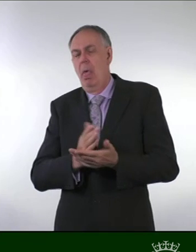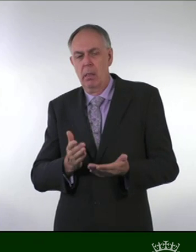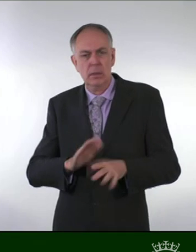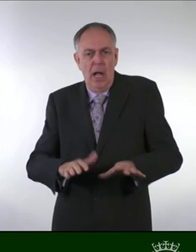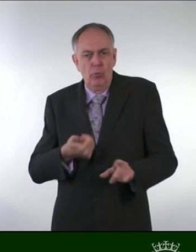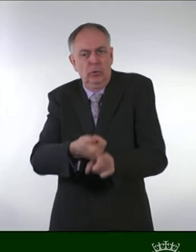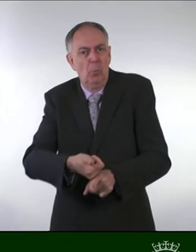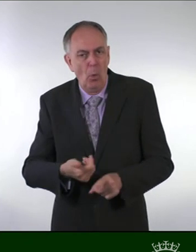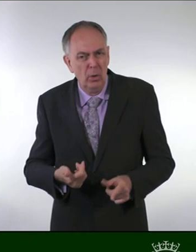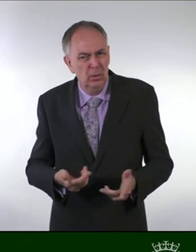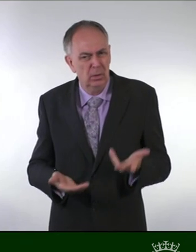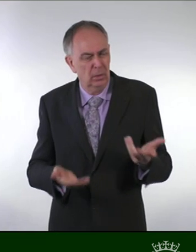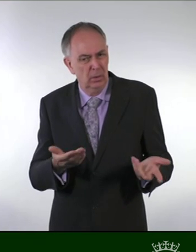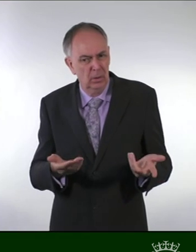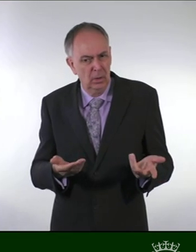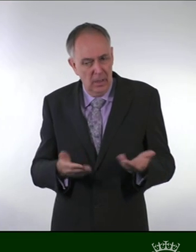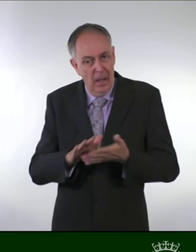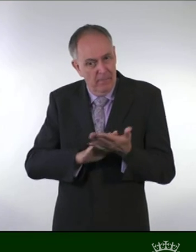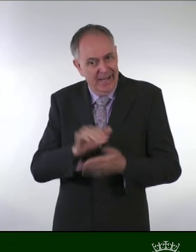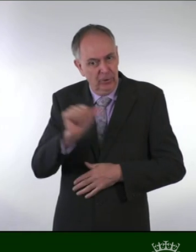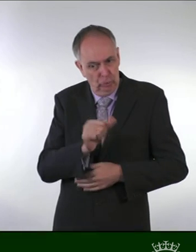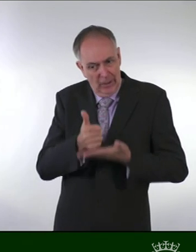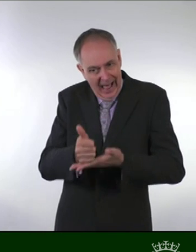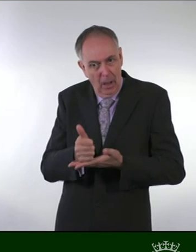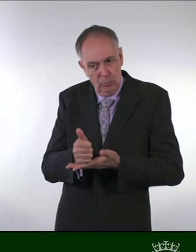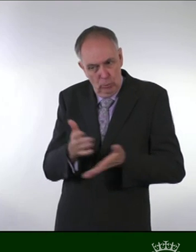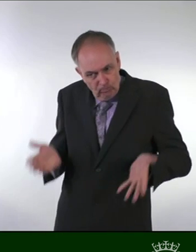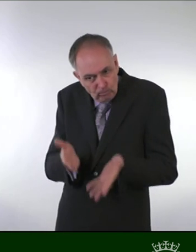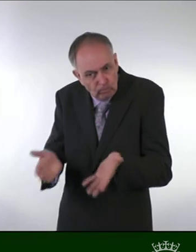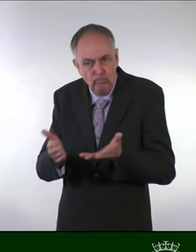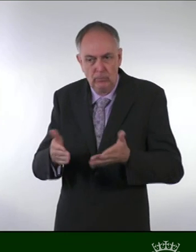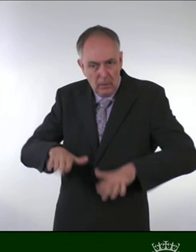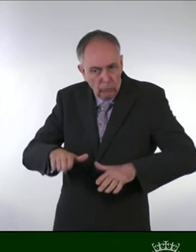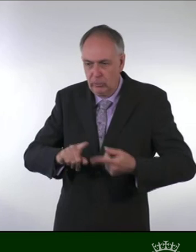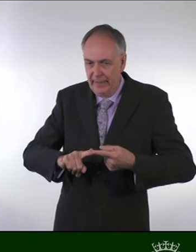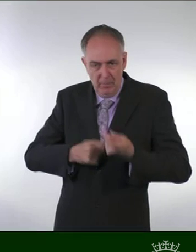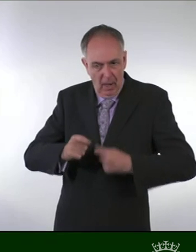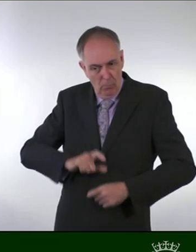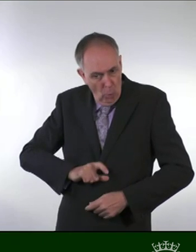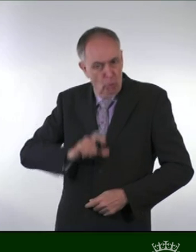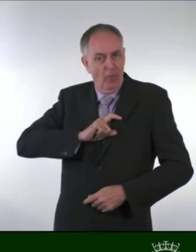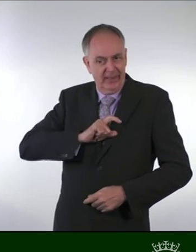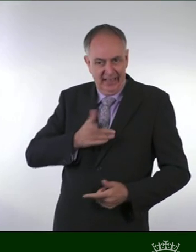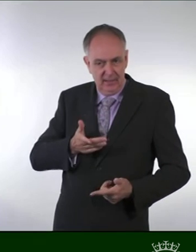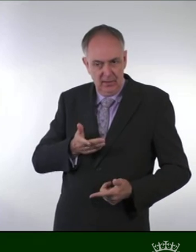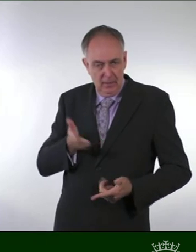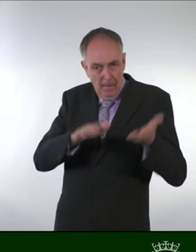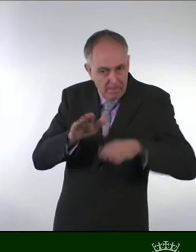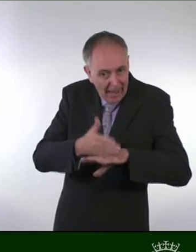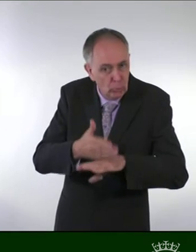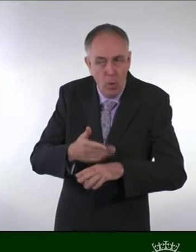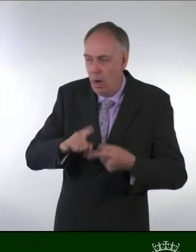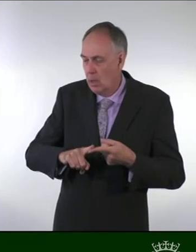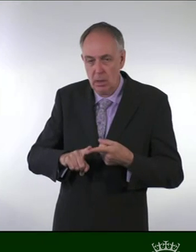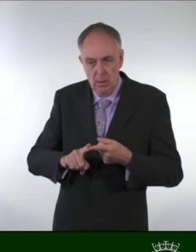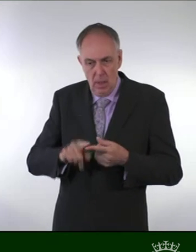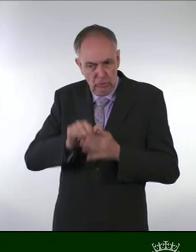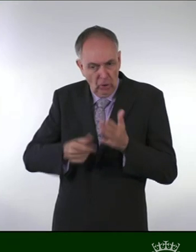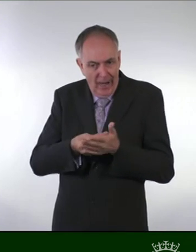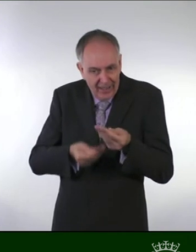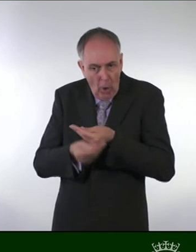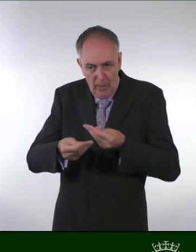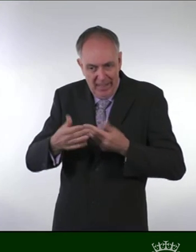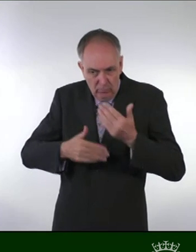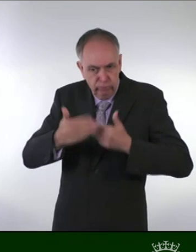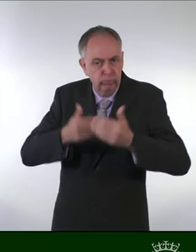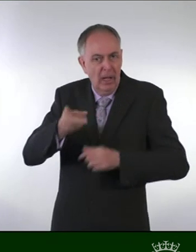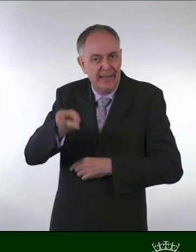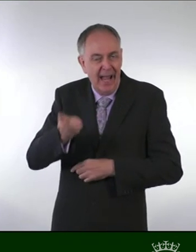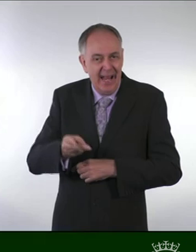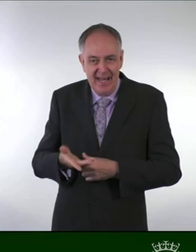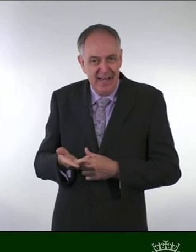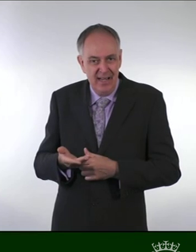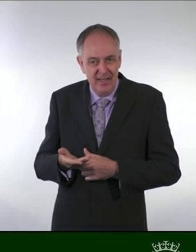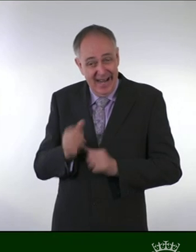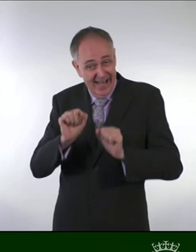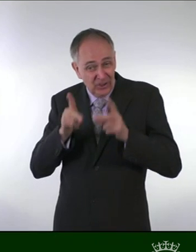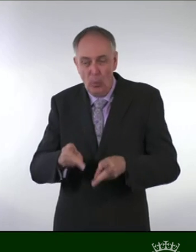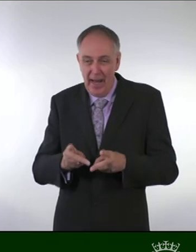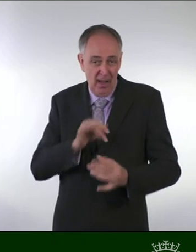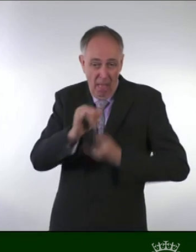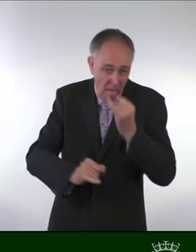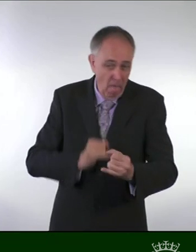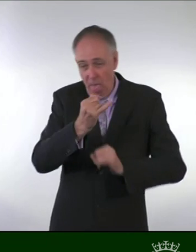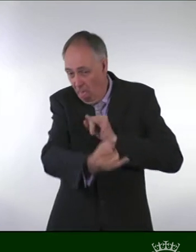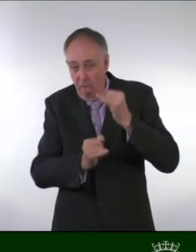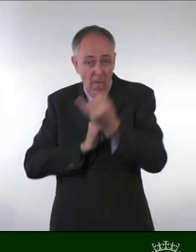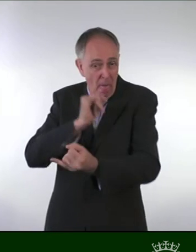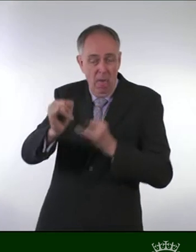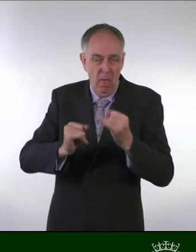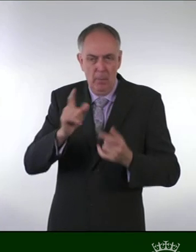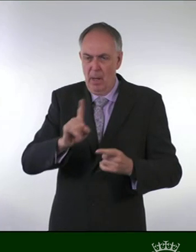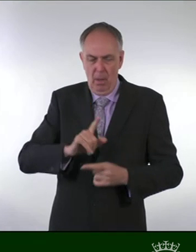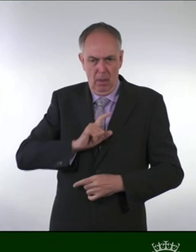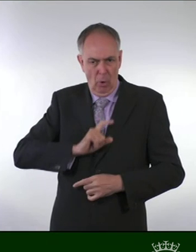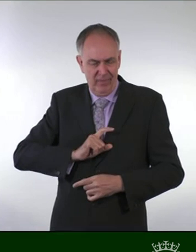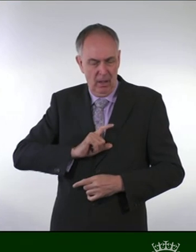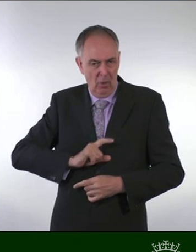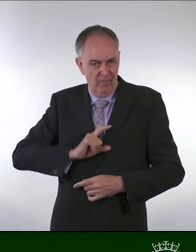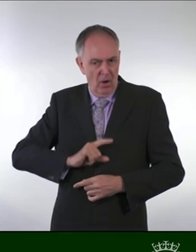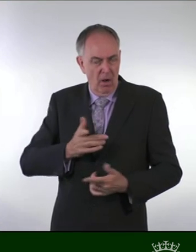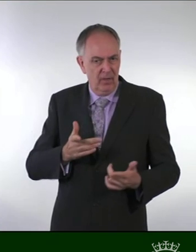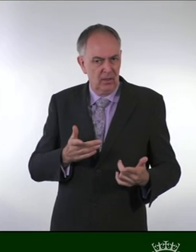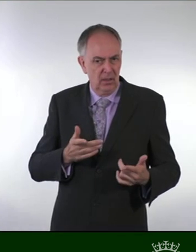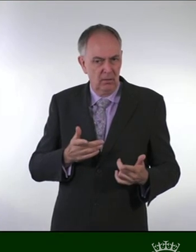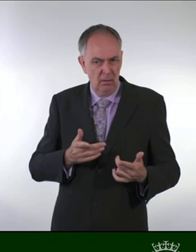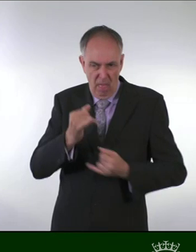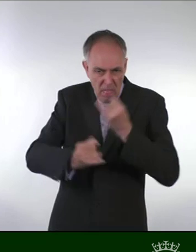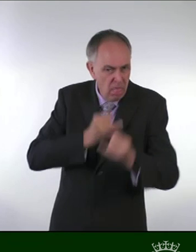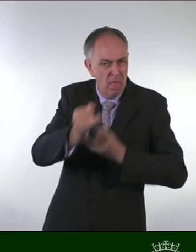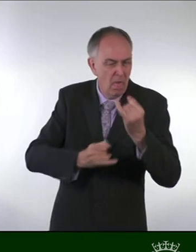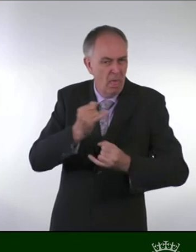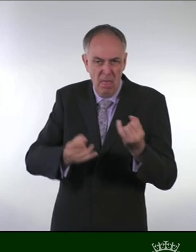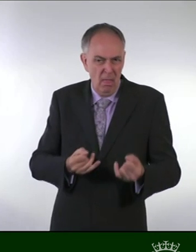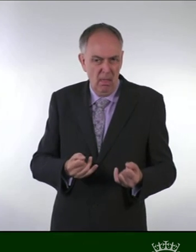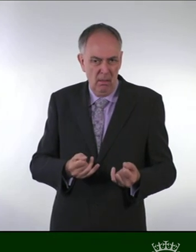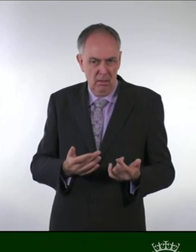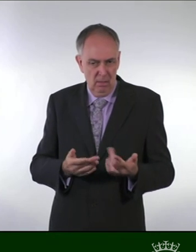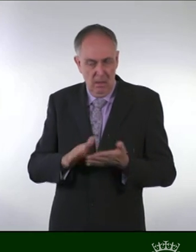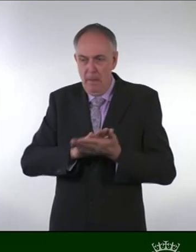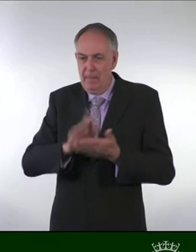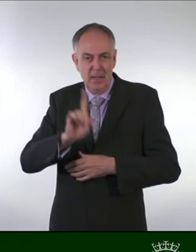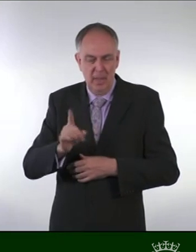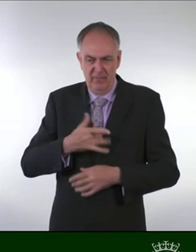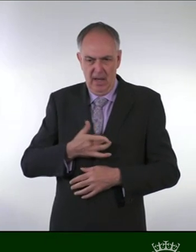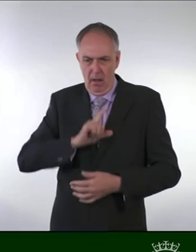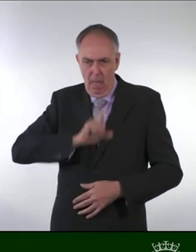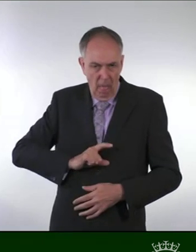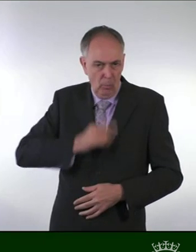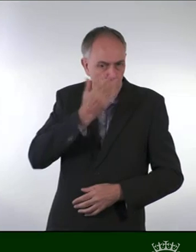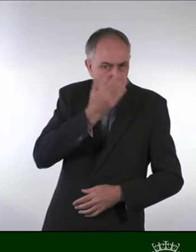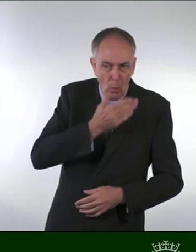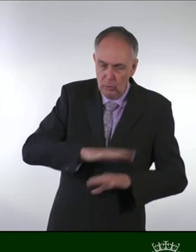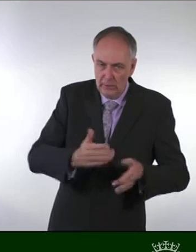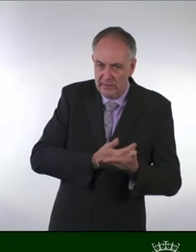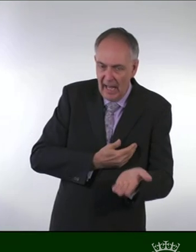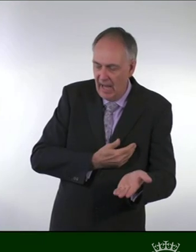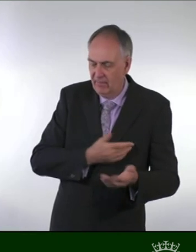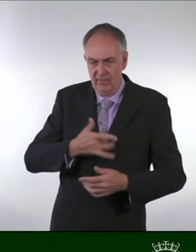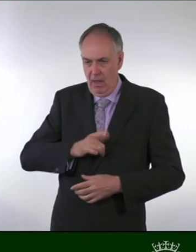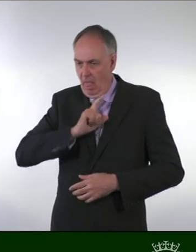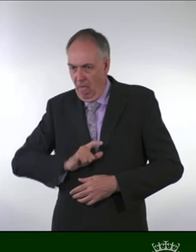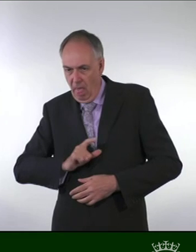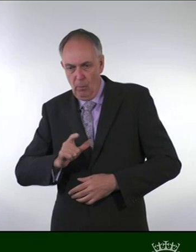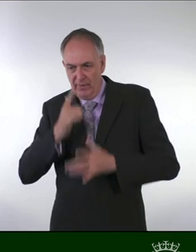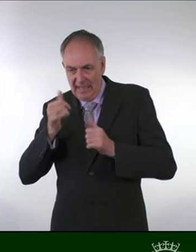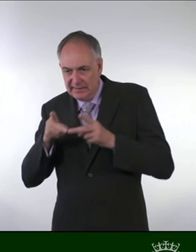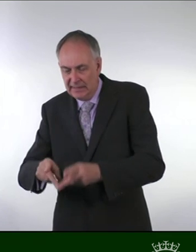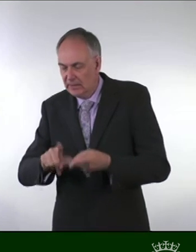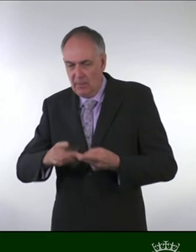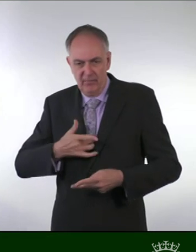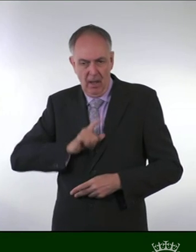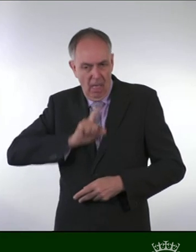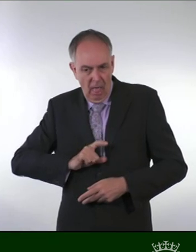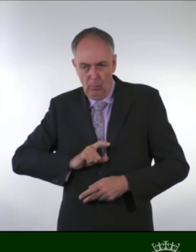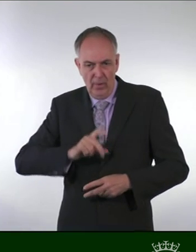I think what he needs to do is build up the confidence of the people of this country cautiously to get back to work and cautiously to restart our economy, which is what we are trying to do, instead of endlessly knocking the confidence of the people of this country: knocking their confidence in test and trace, knocking their confidence in the safety of our schools, and knocking their confidence in our transport network.